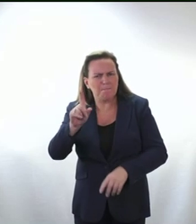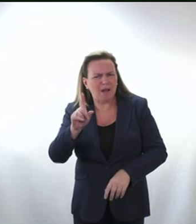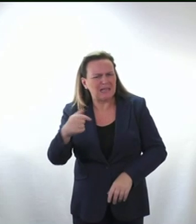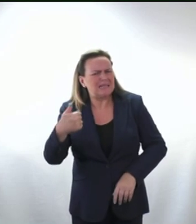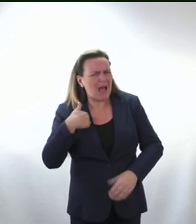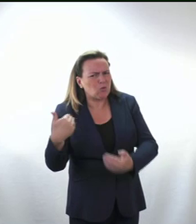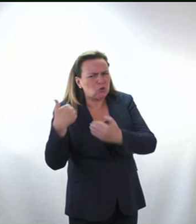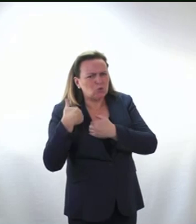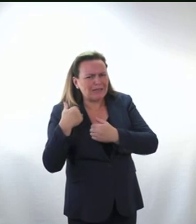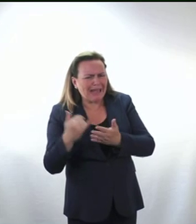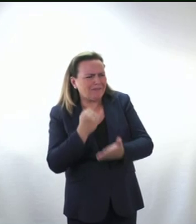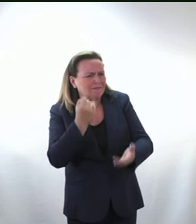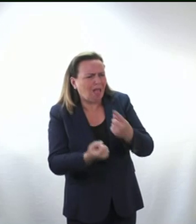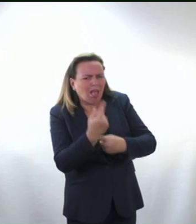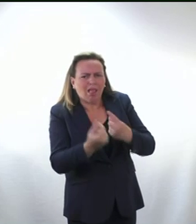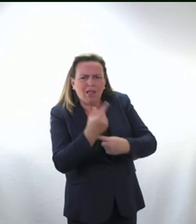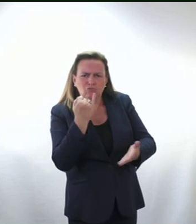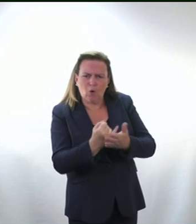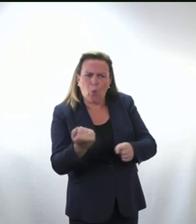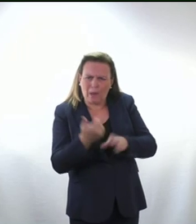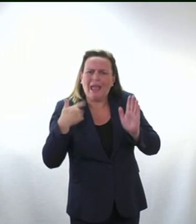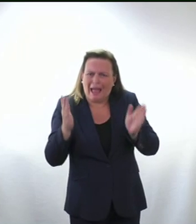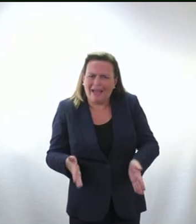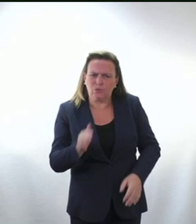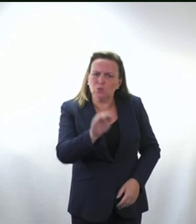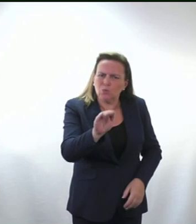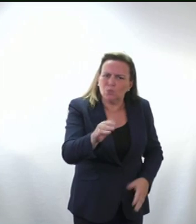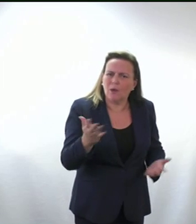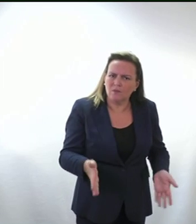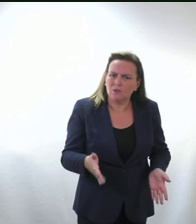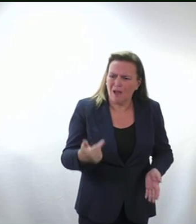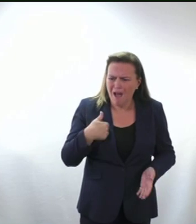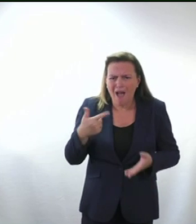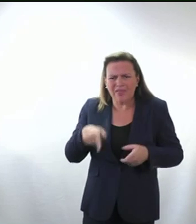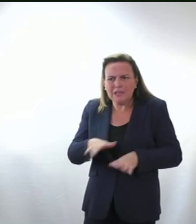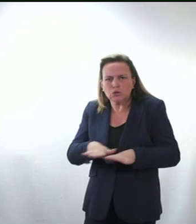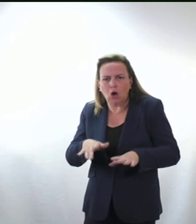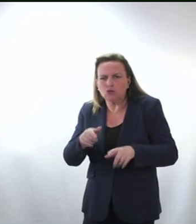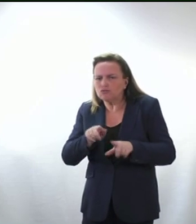Let us get back to the questions—because these are not trick questions; I have the figures here, Prime Minister.